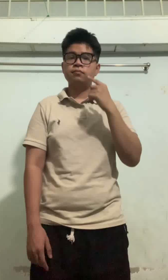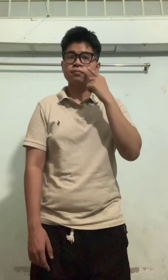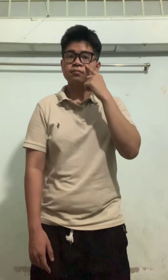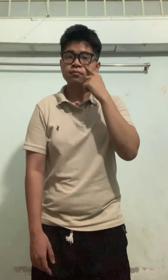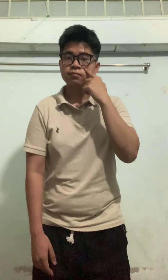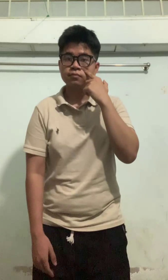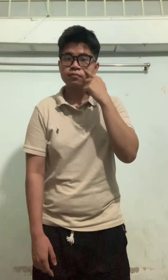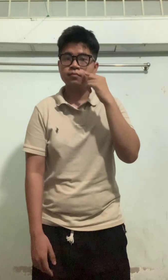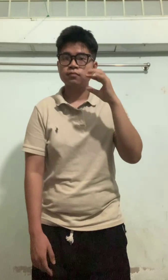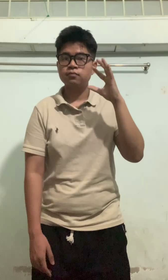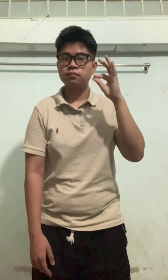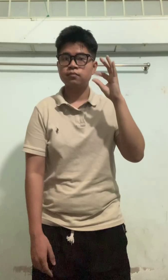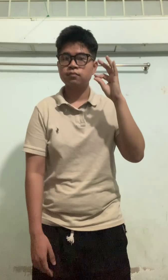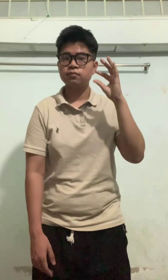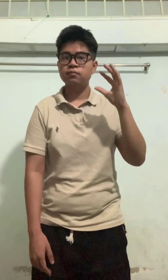lam quen